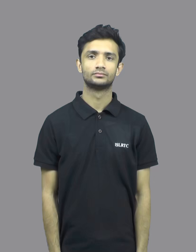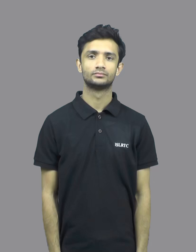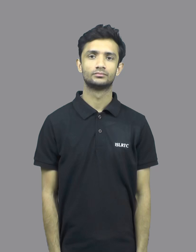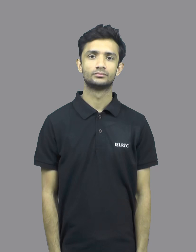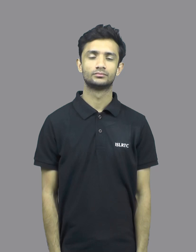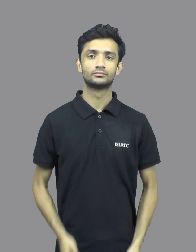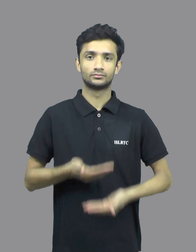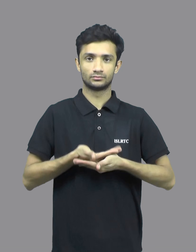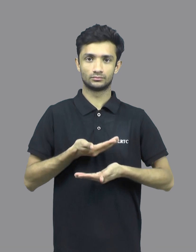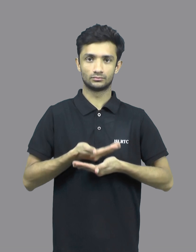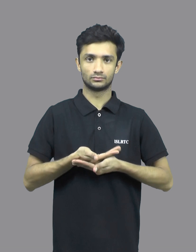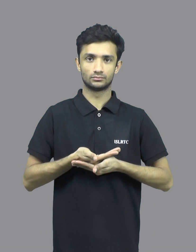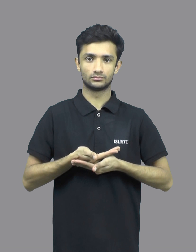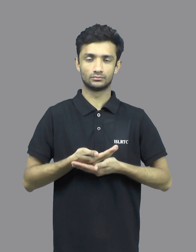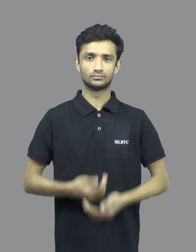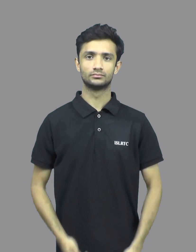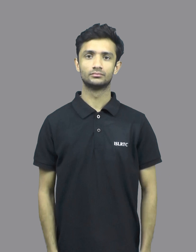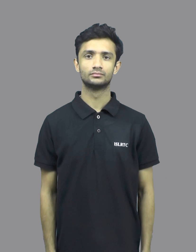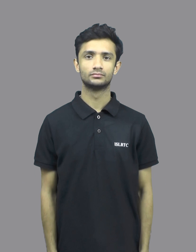Jainism Jain